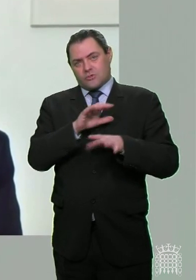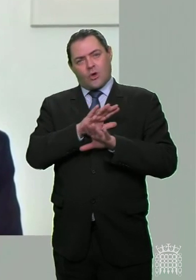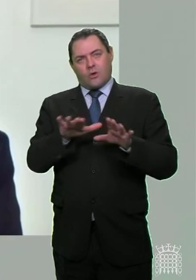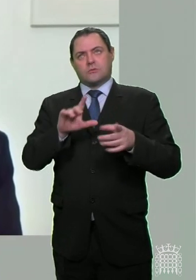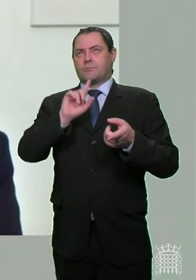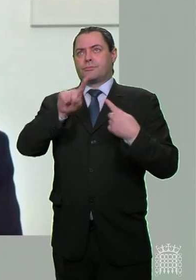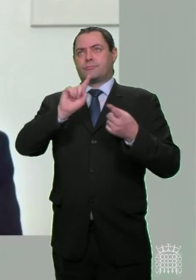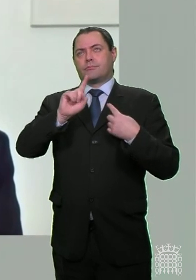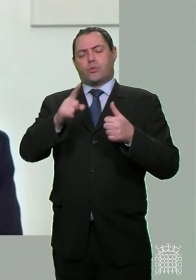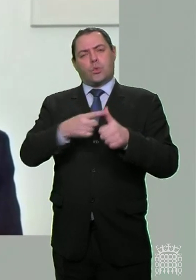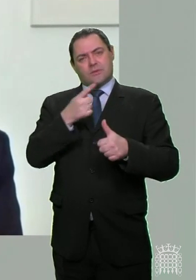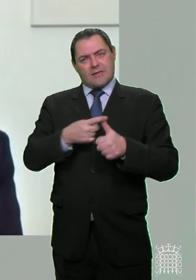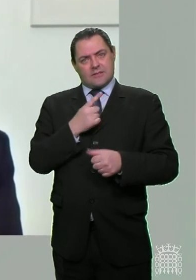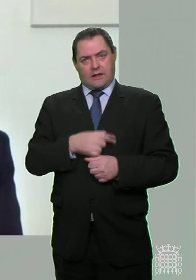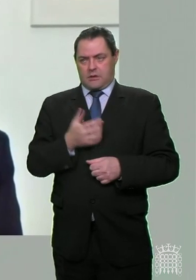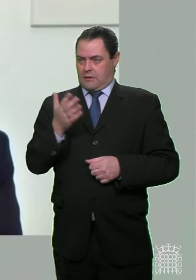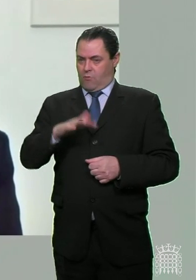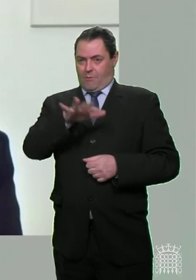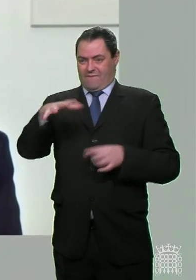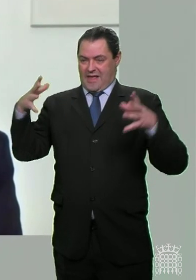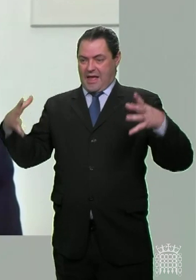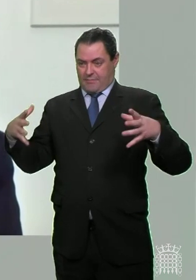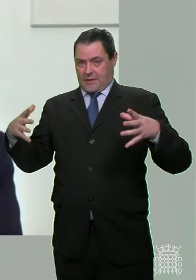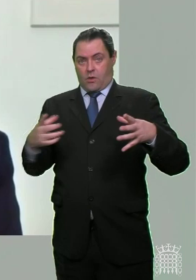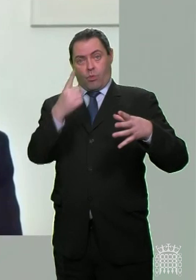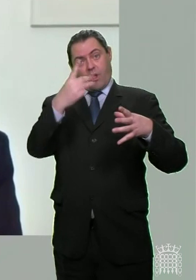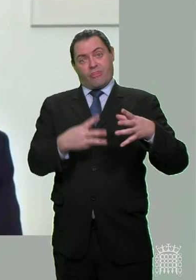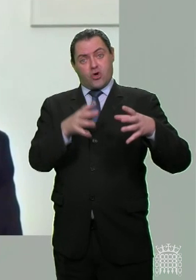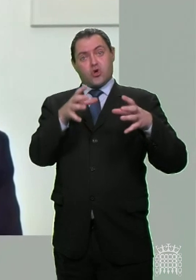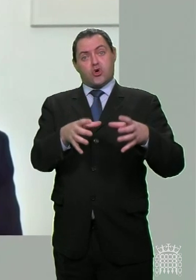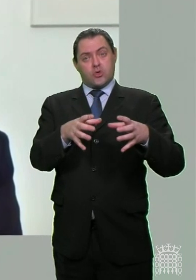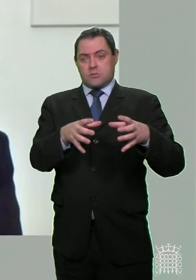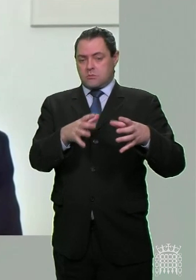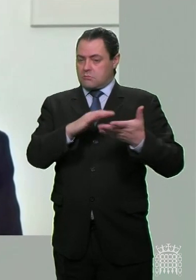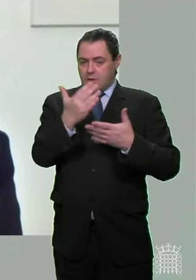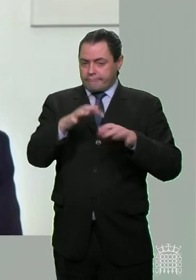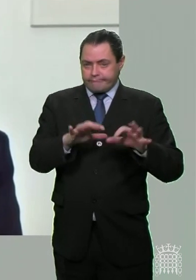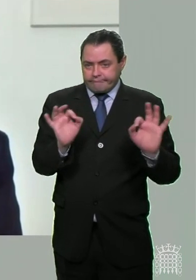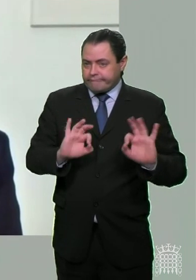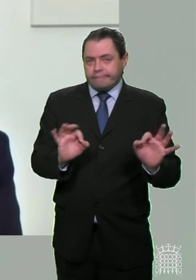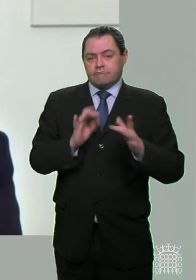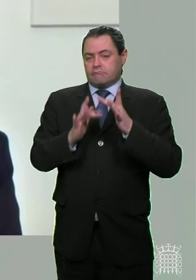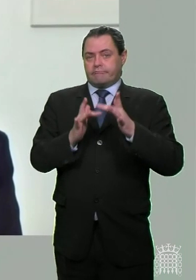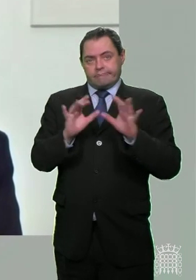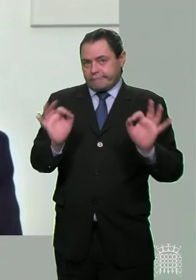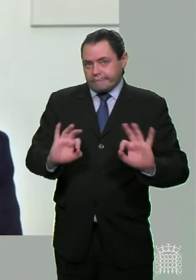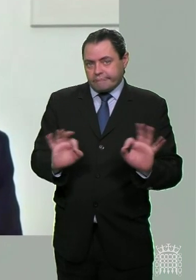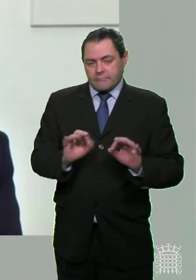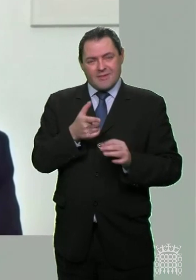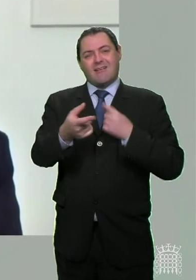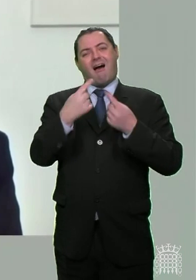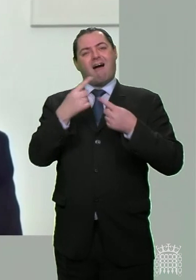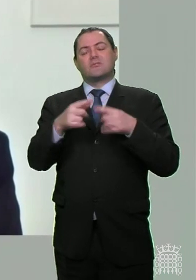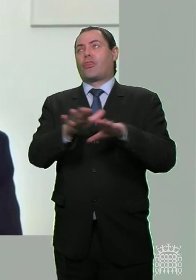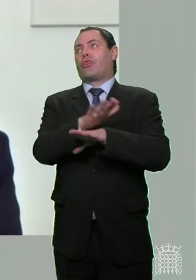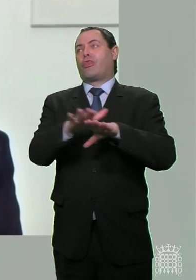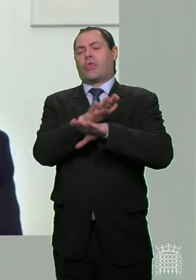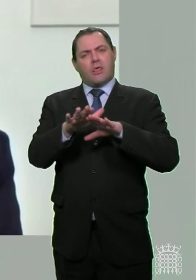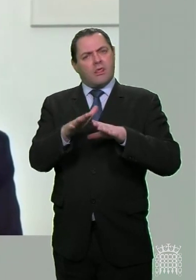When one in three families are saying that they do not have enough laptops or computers, his answers are simply not good enough.